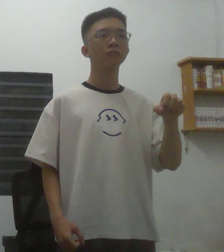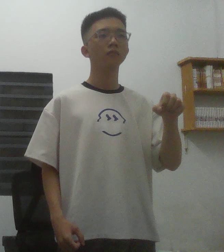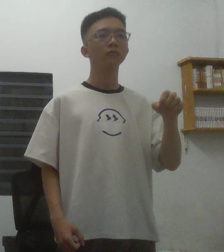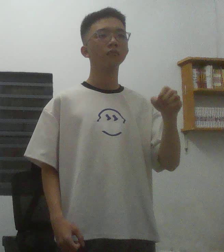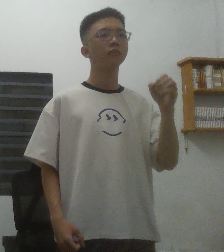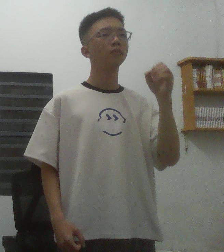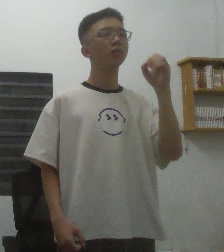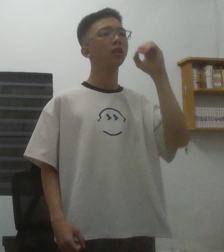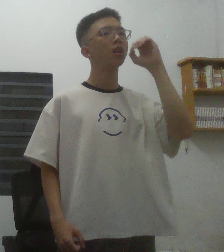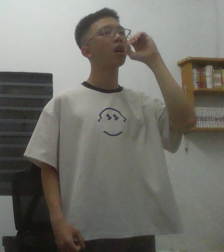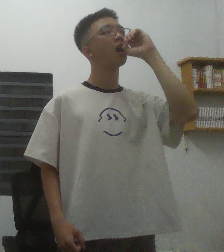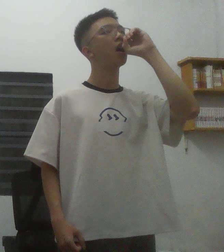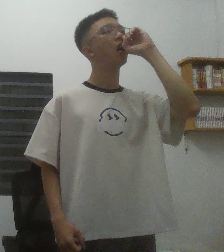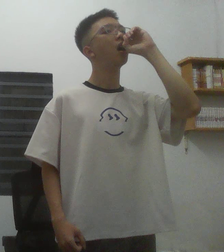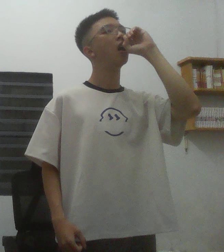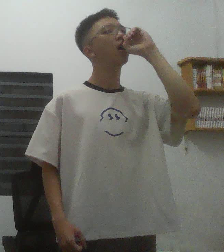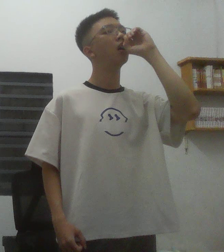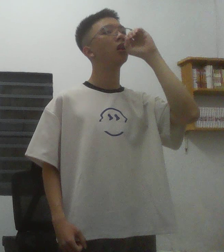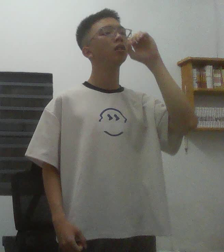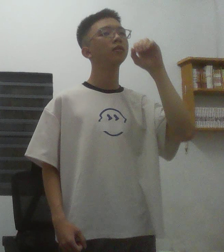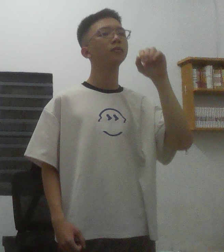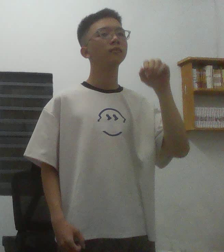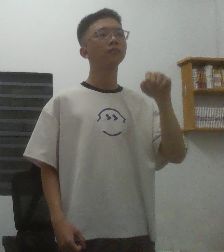uong